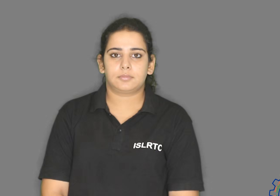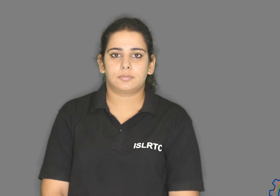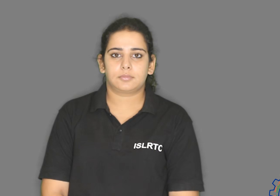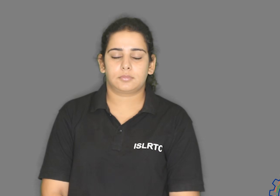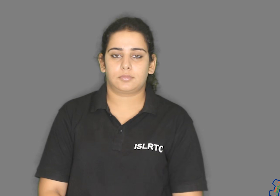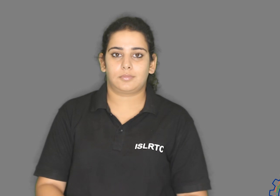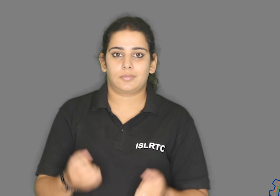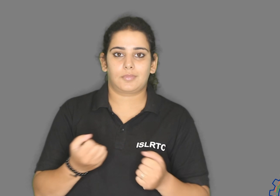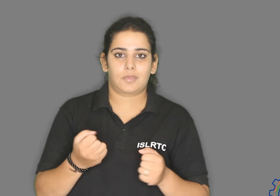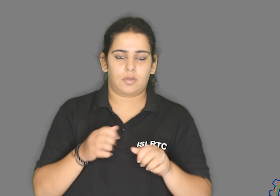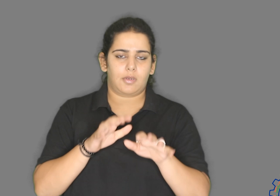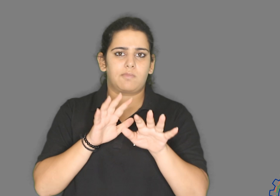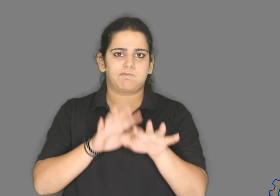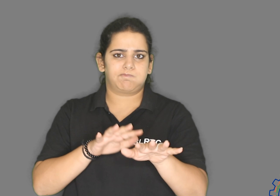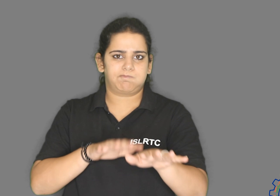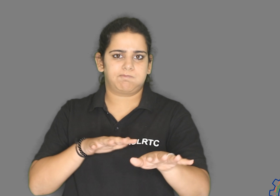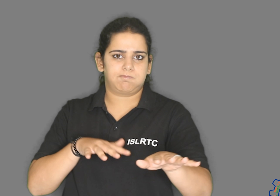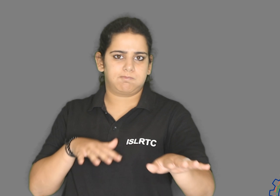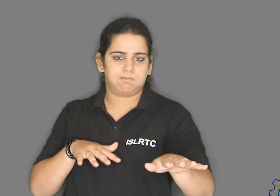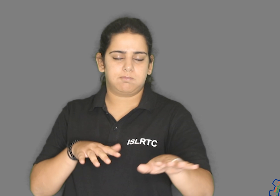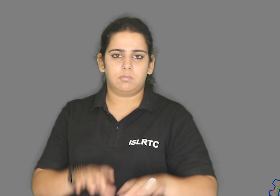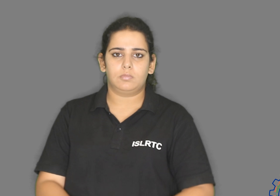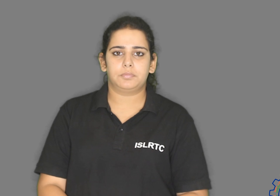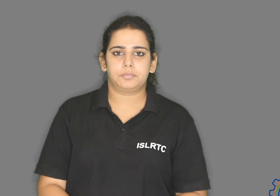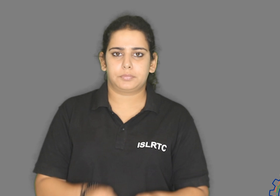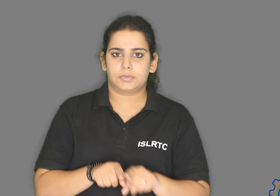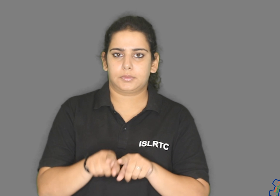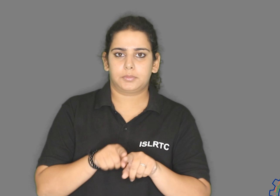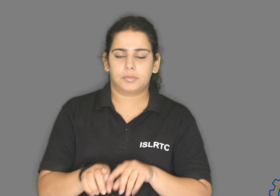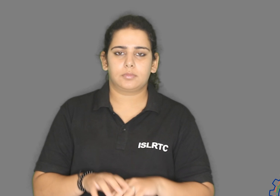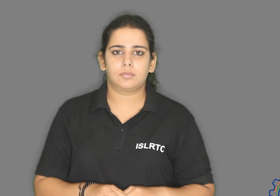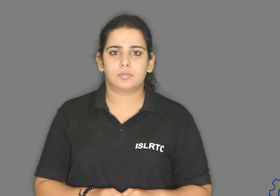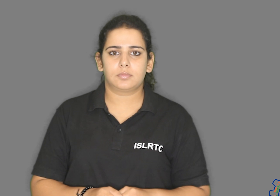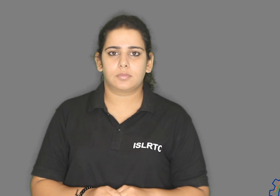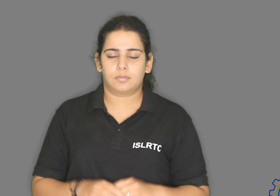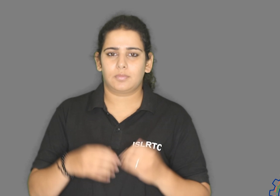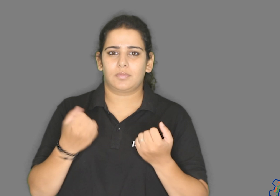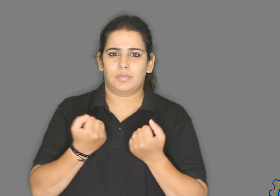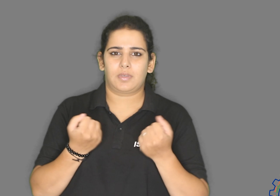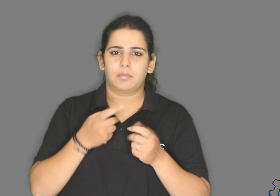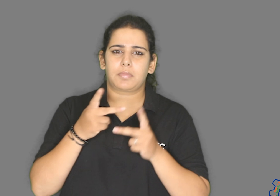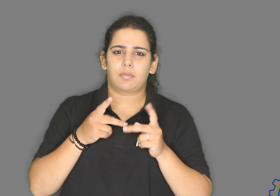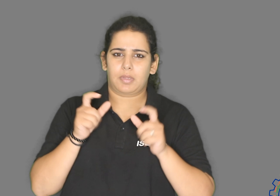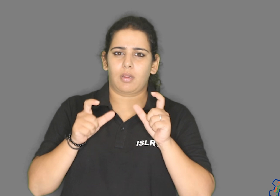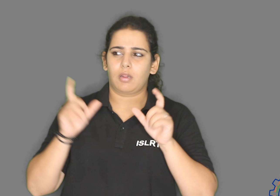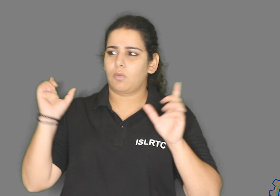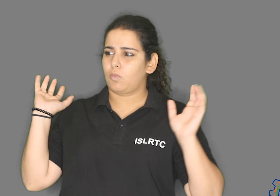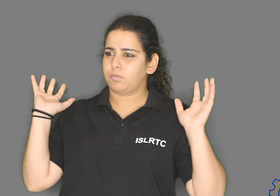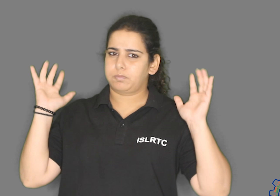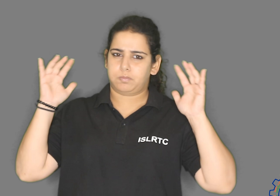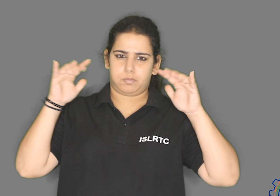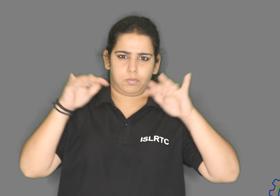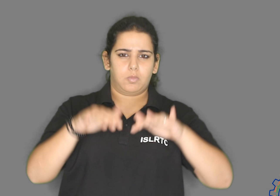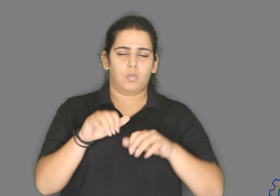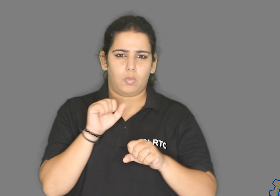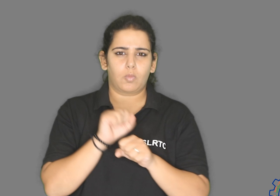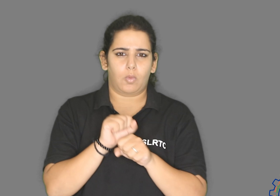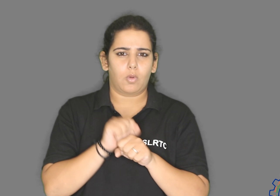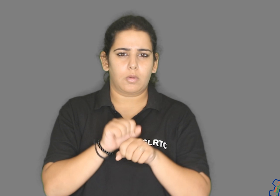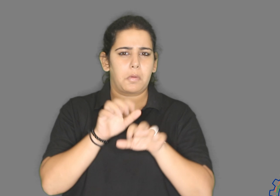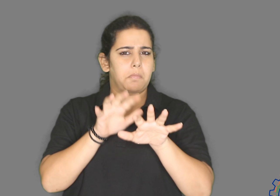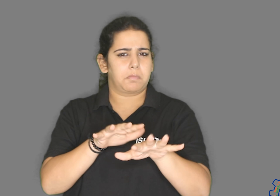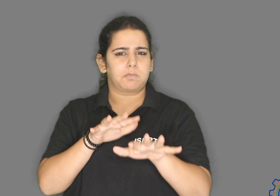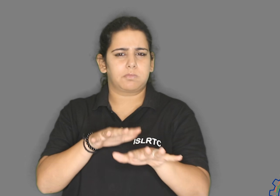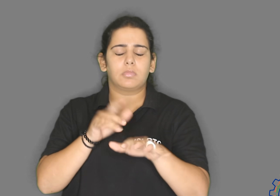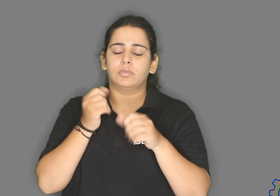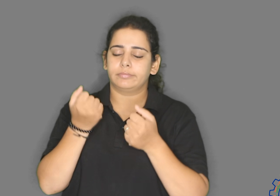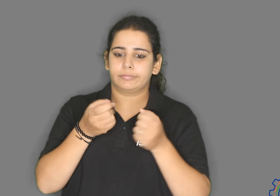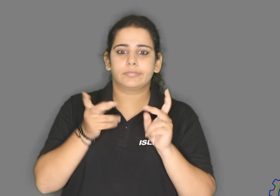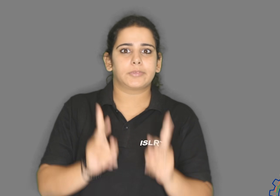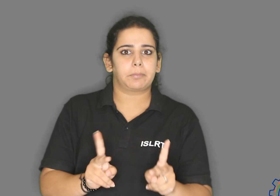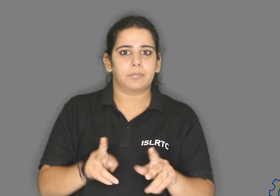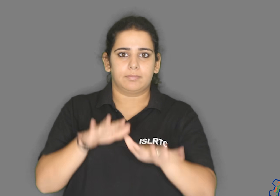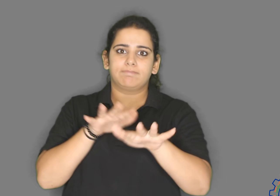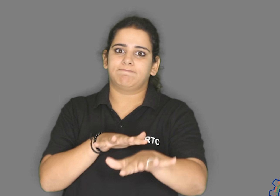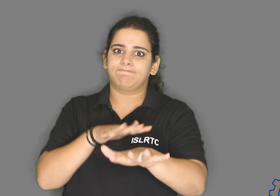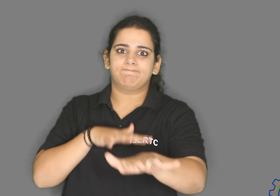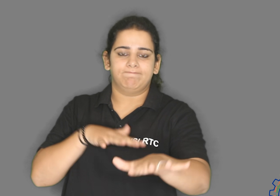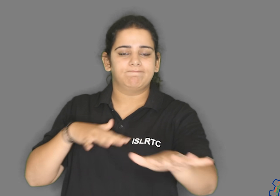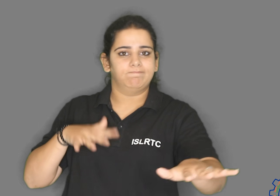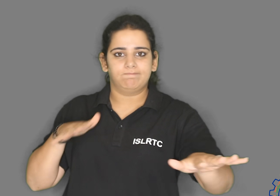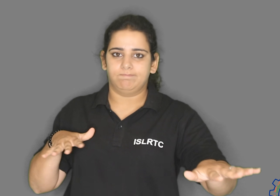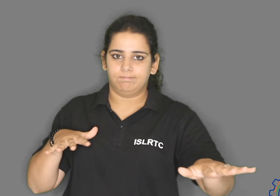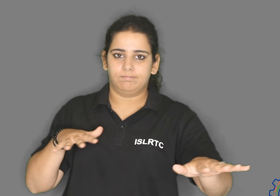Rush Hour The times at the beginning and end of the working day when many people are traveling to or from work